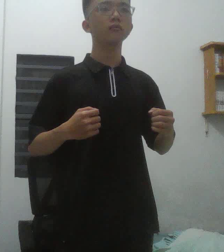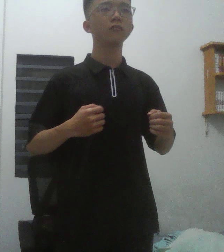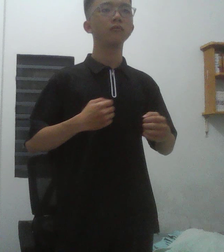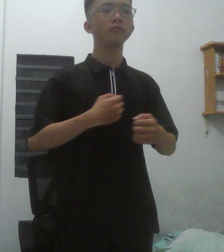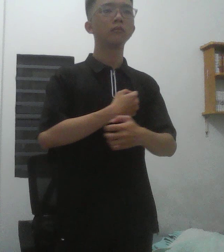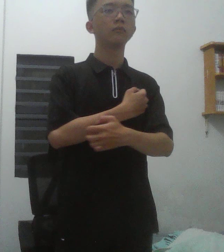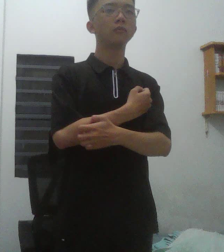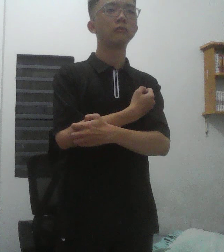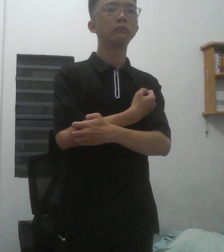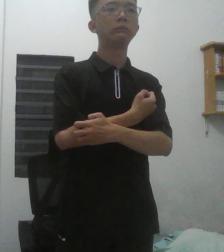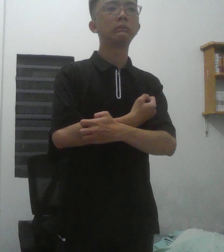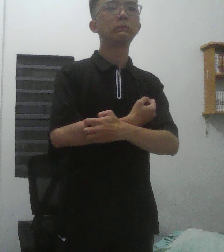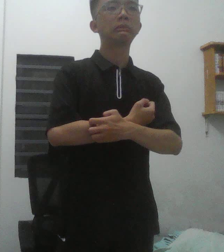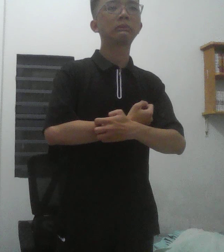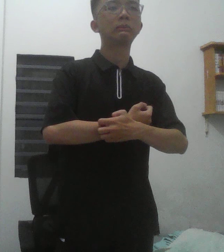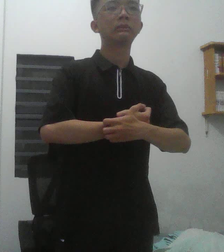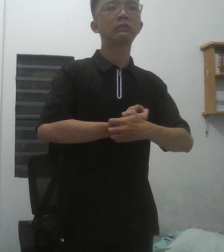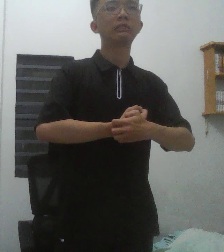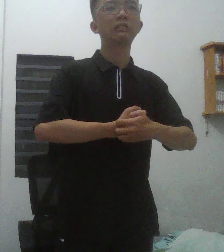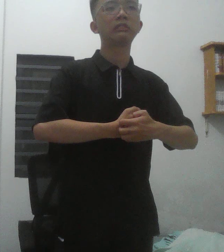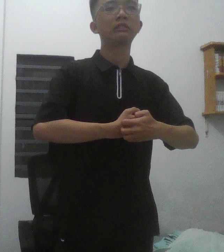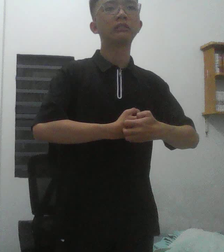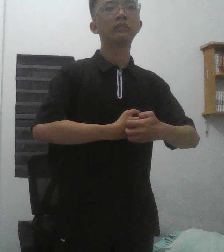ngheo